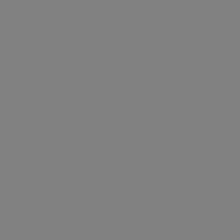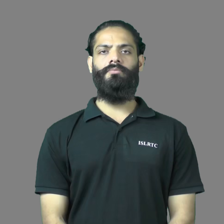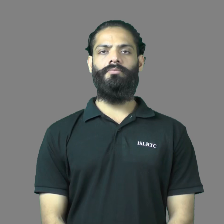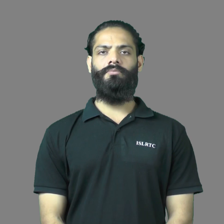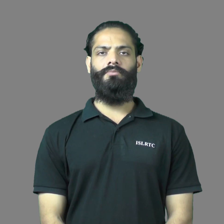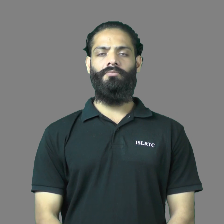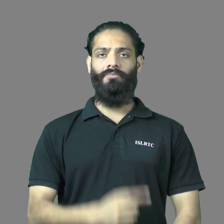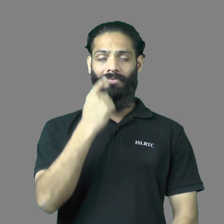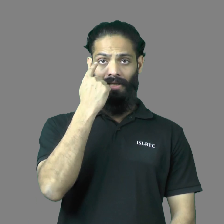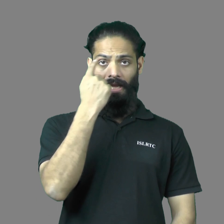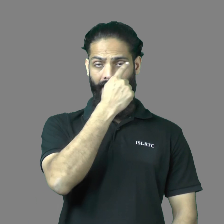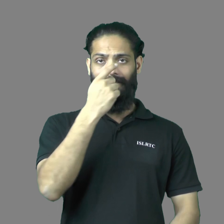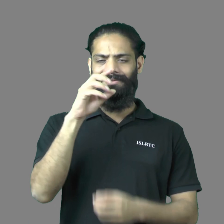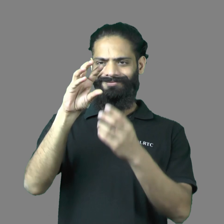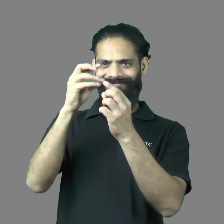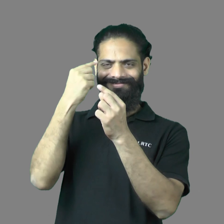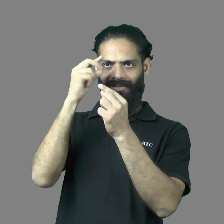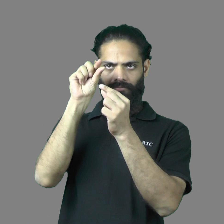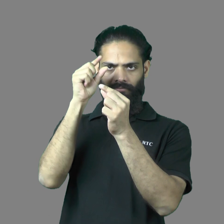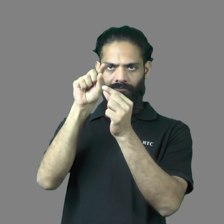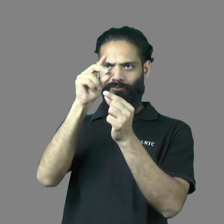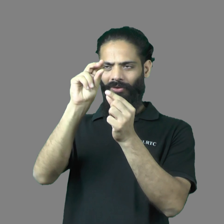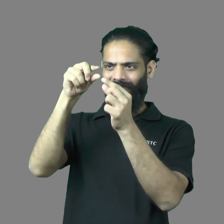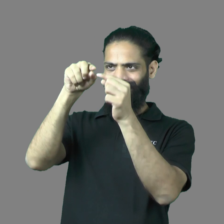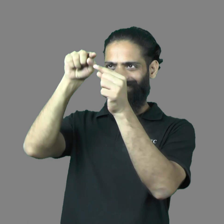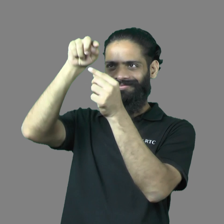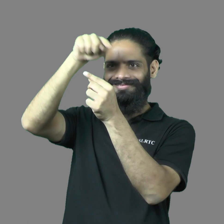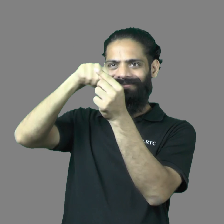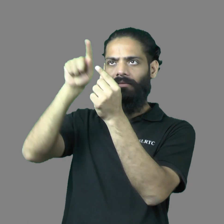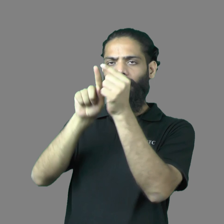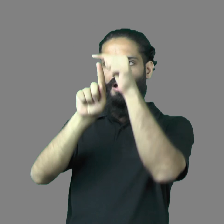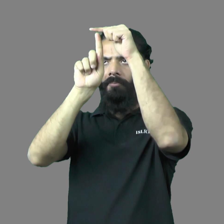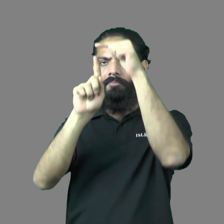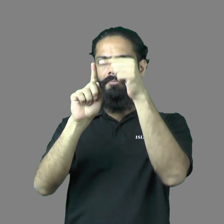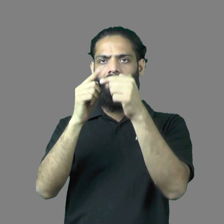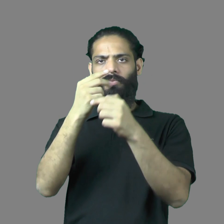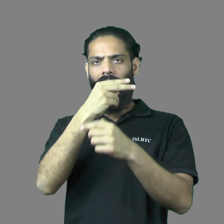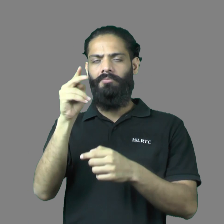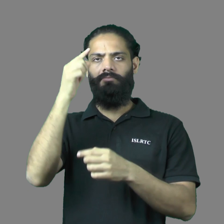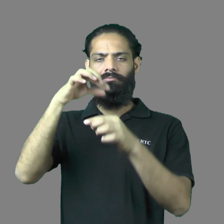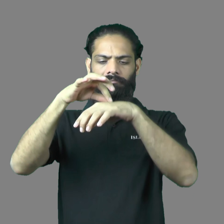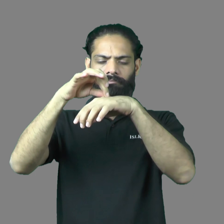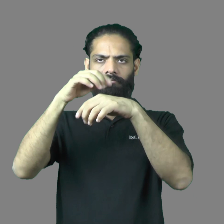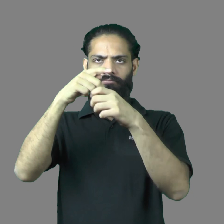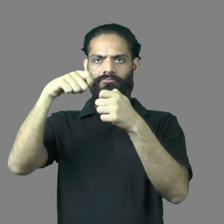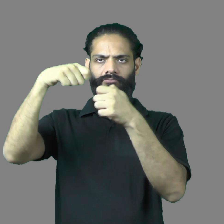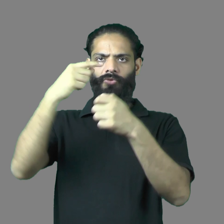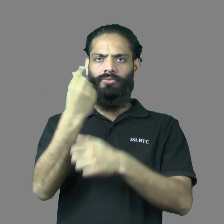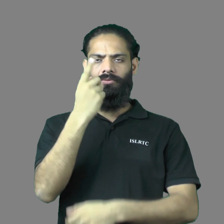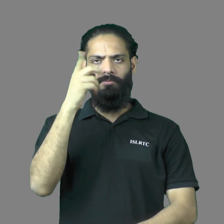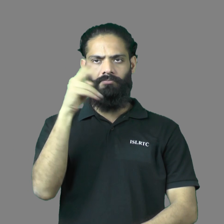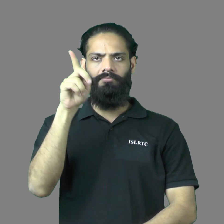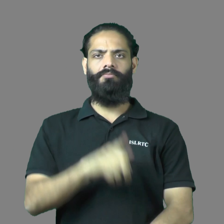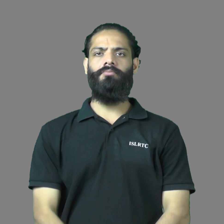Ciliary Muscles